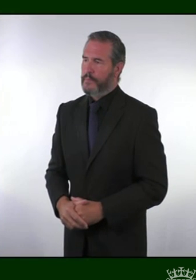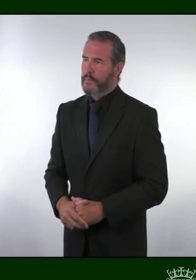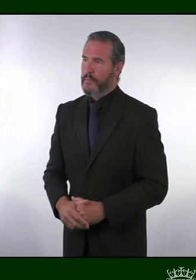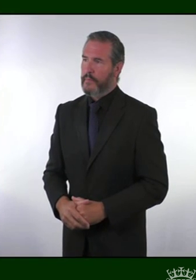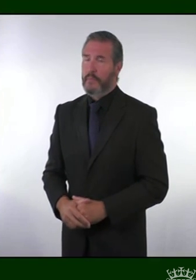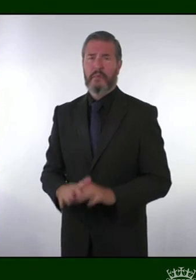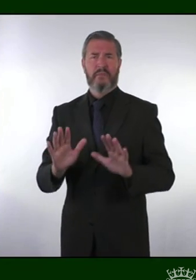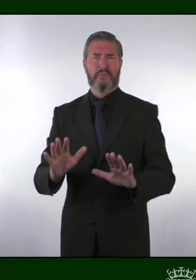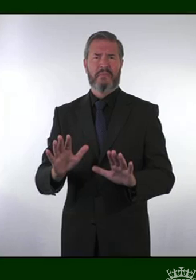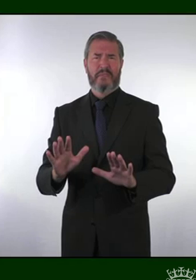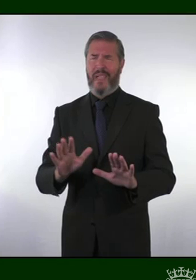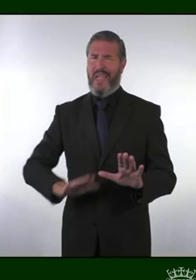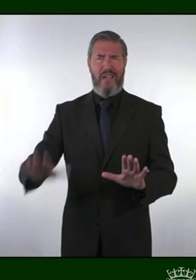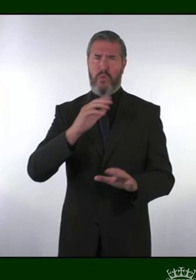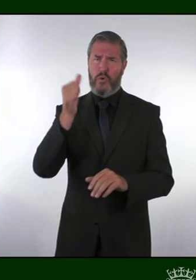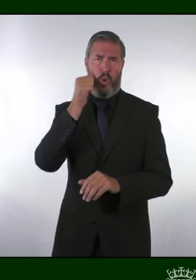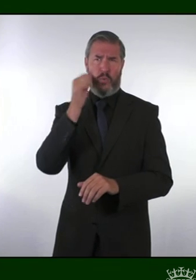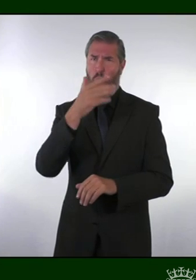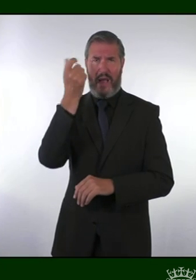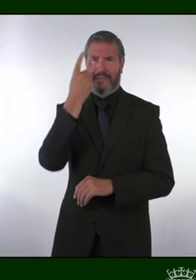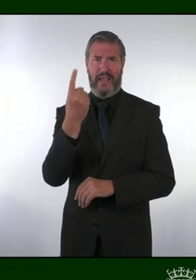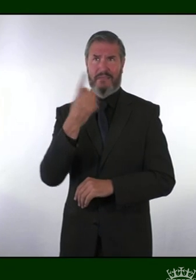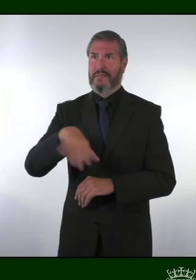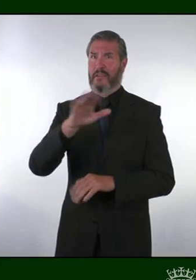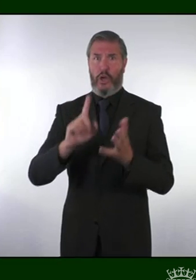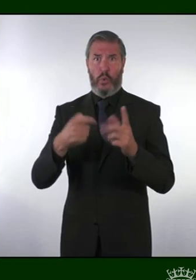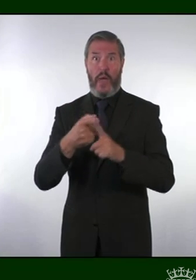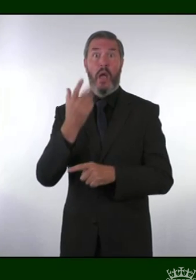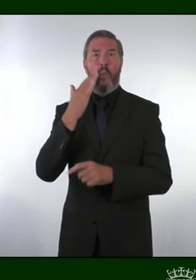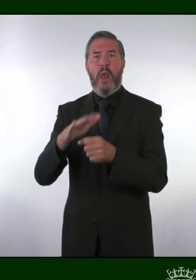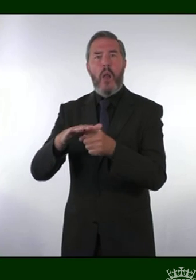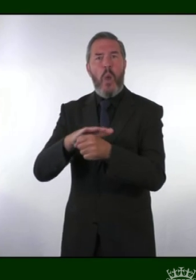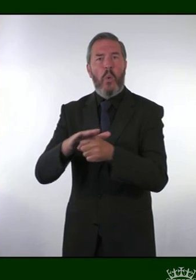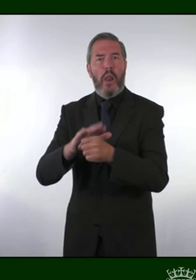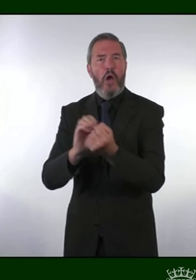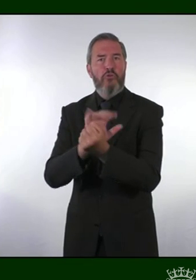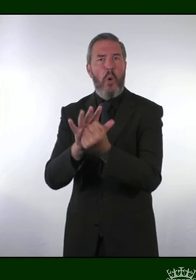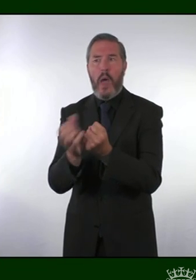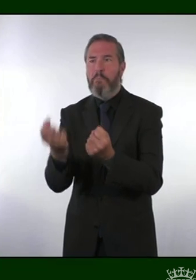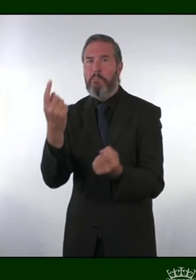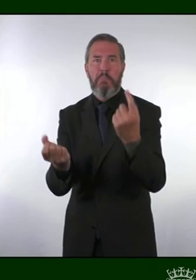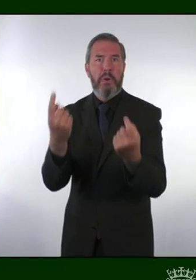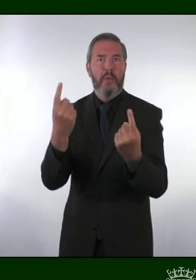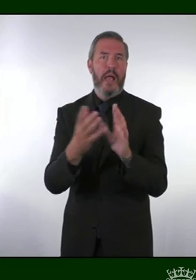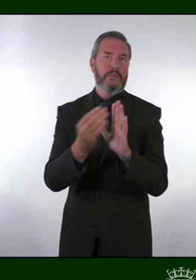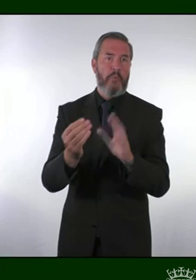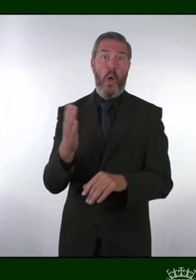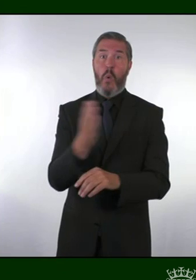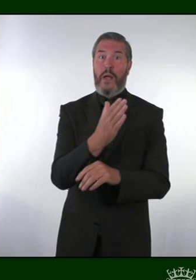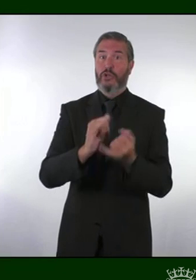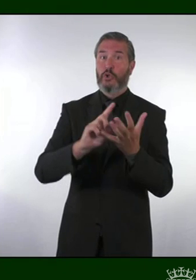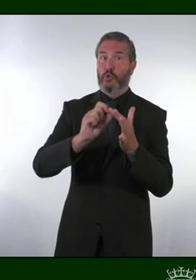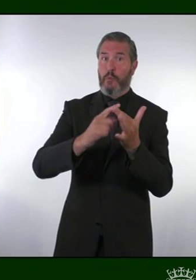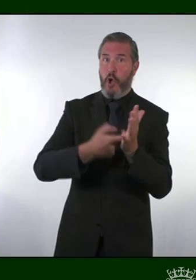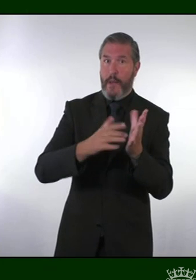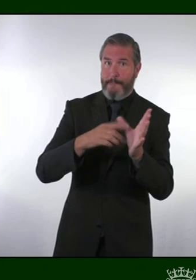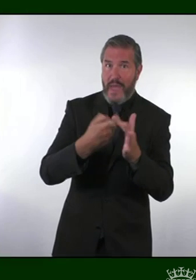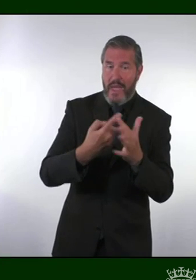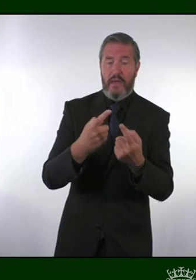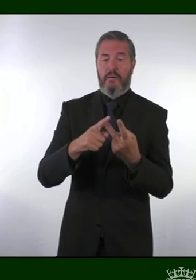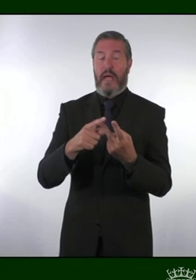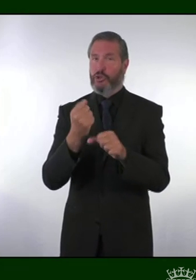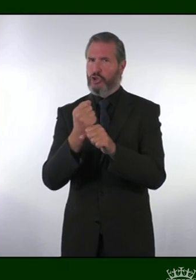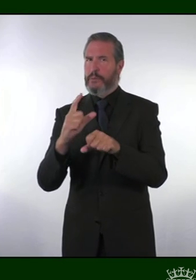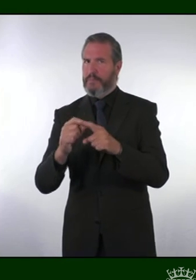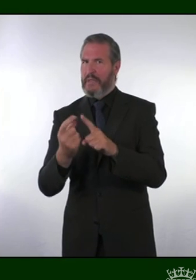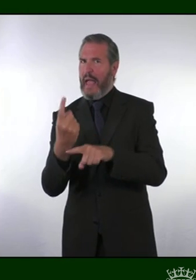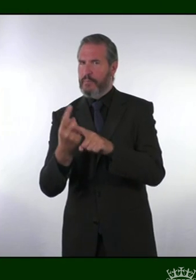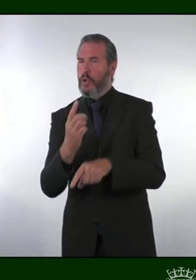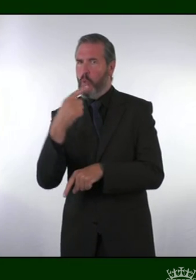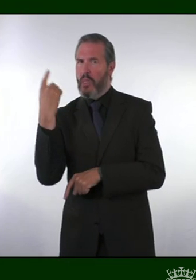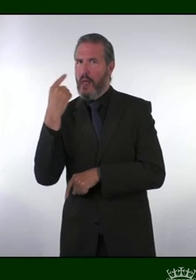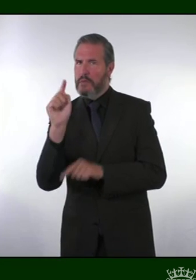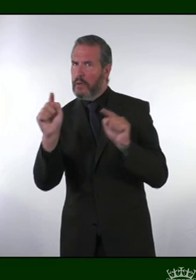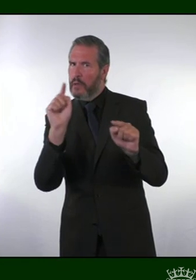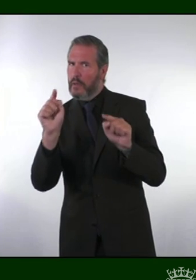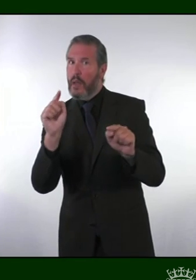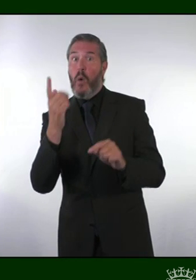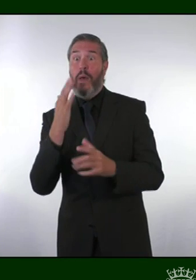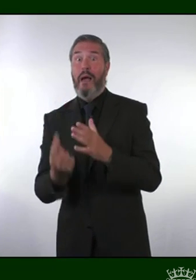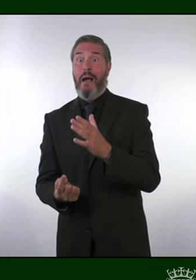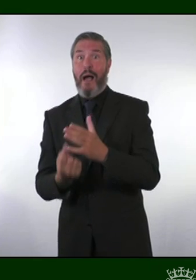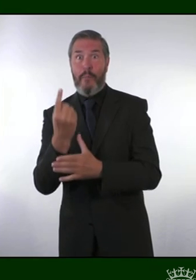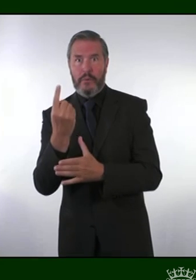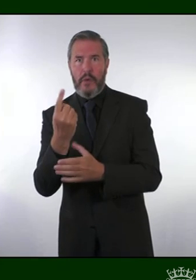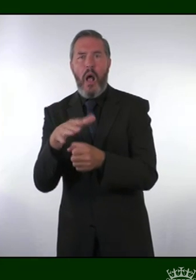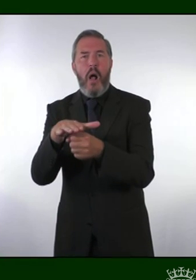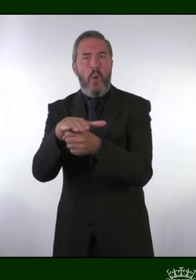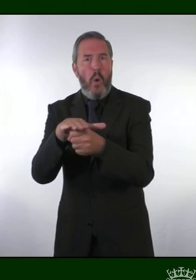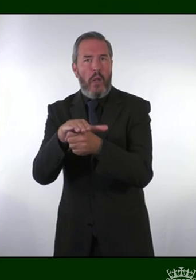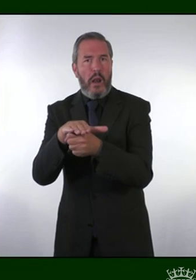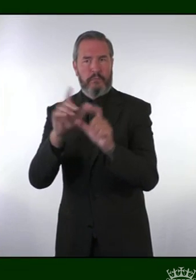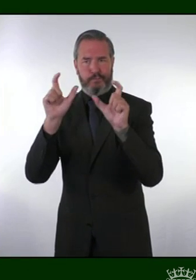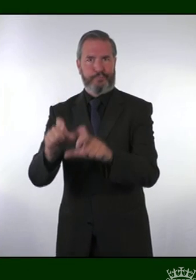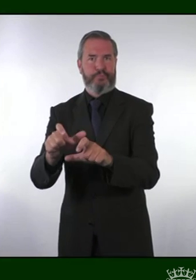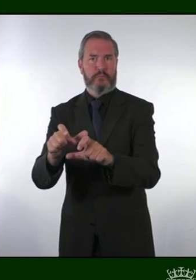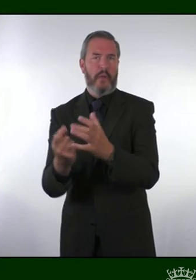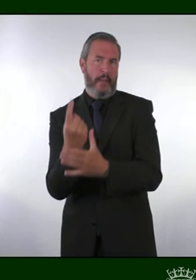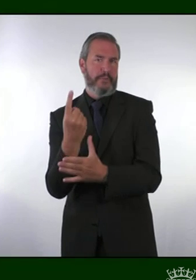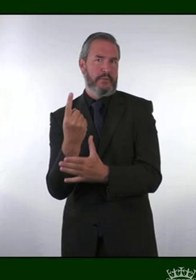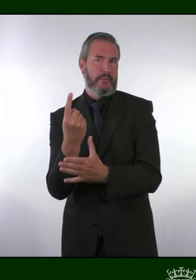Everybody understands—we have seen it already, across the country—that when there are local outbreaks, for instance in Weston-super-Mare or in GP surgeries in north London, there have been local lockdowns and local crackdowns.